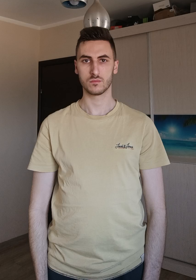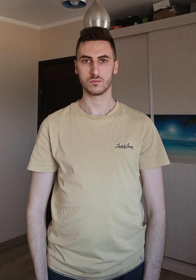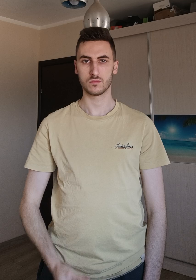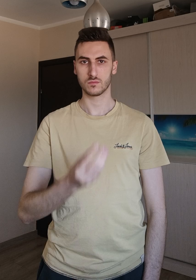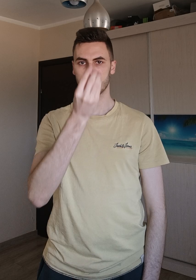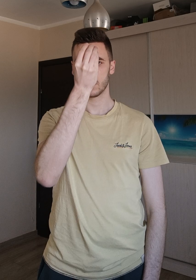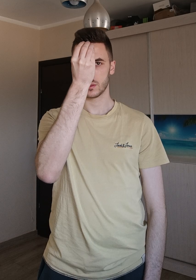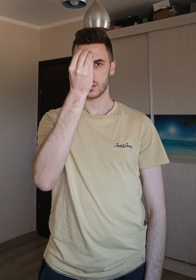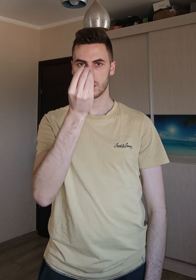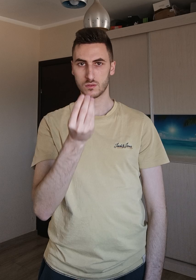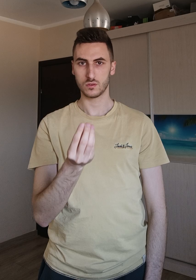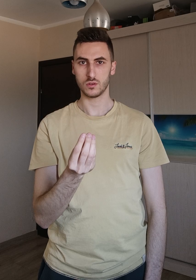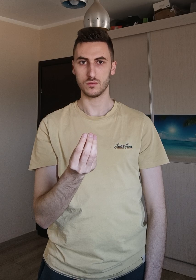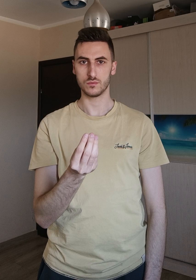טוב